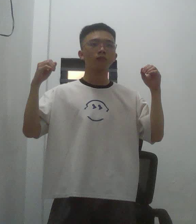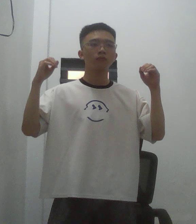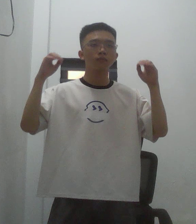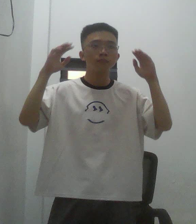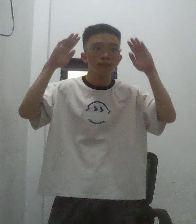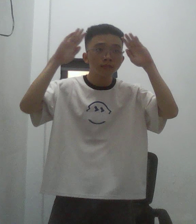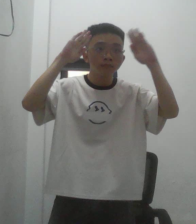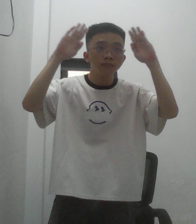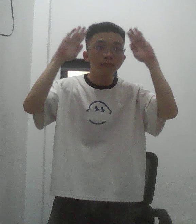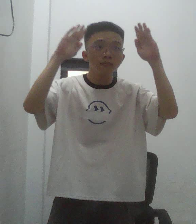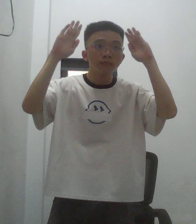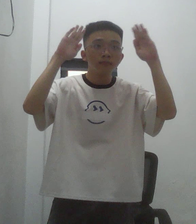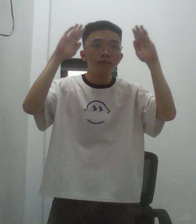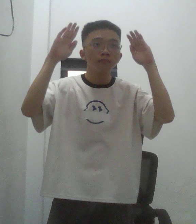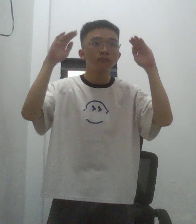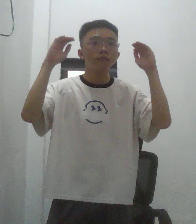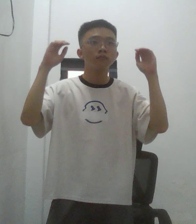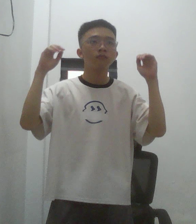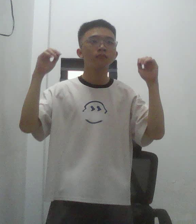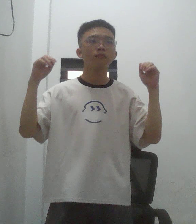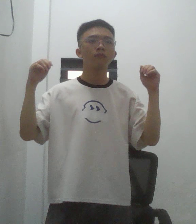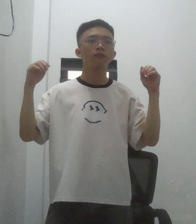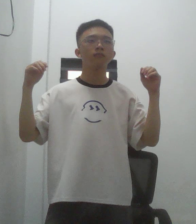xin chao